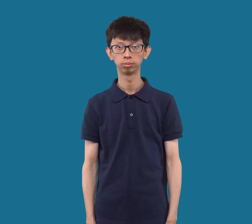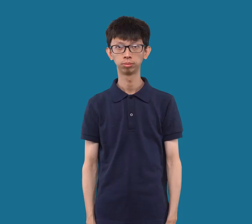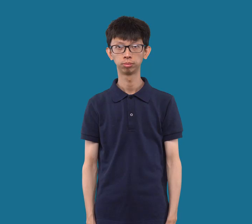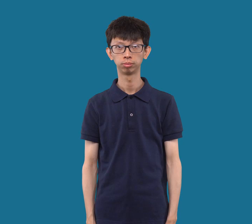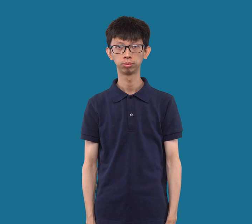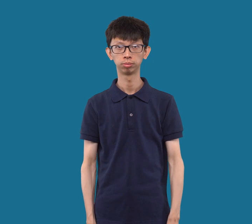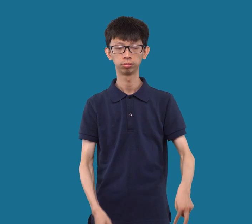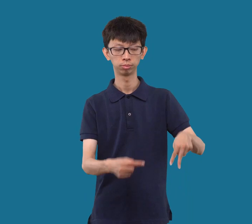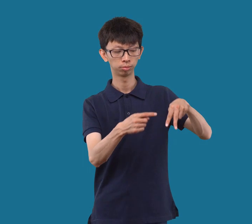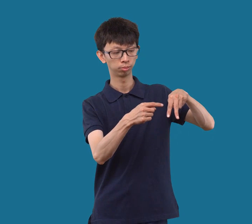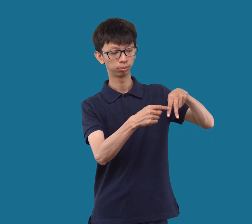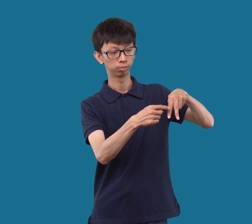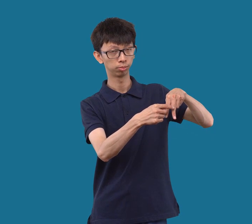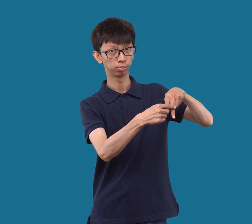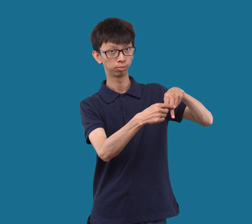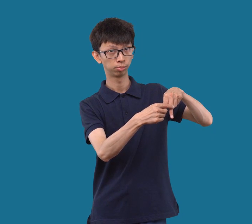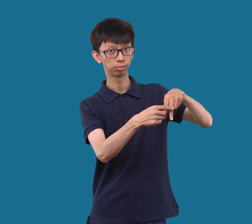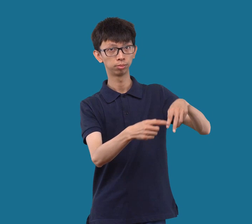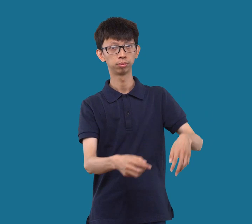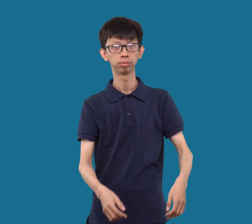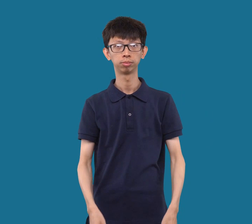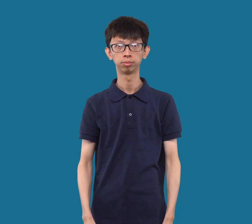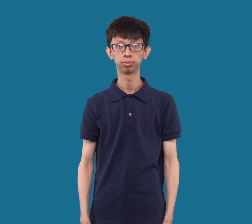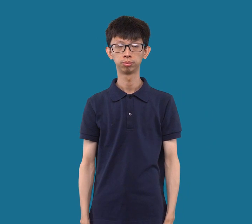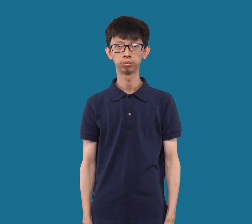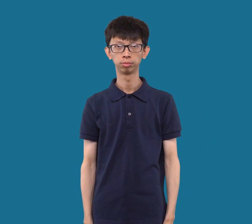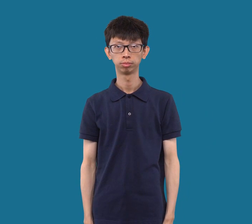đầu gối